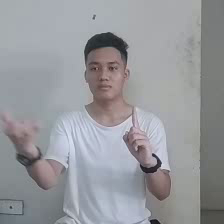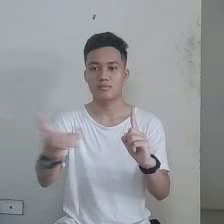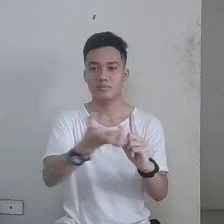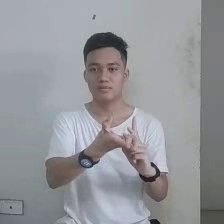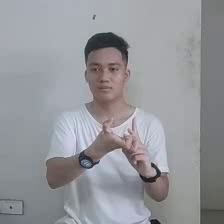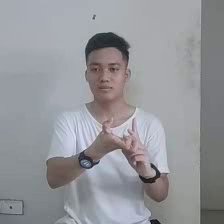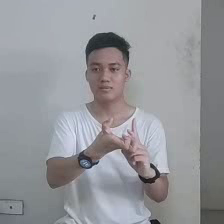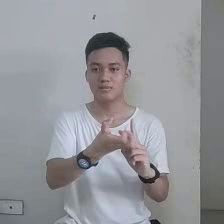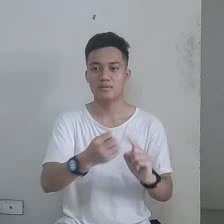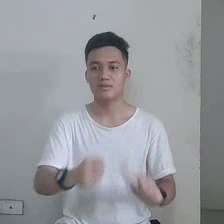Hâm mộ